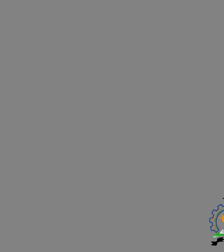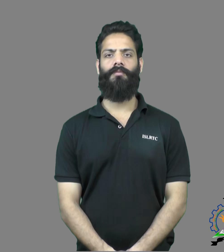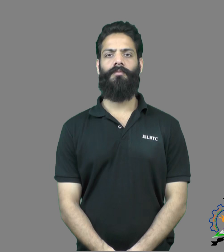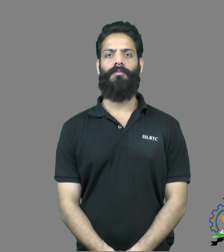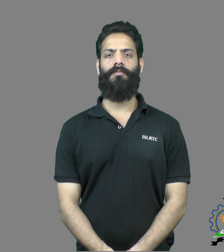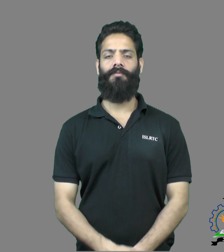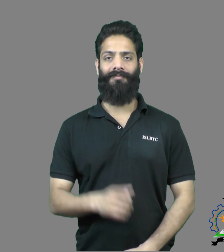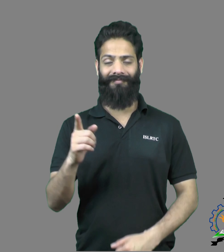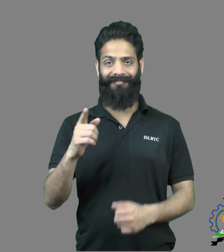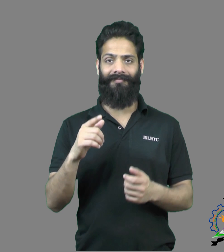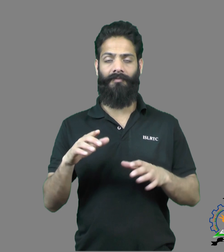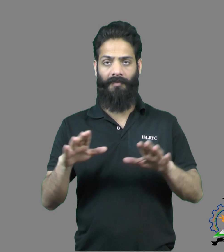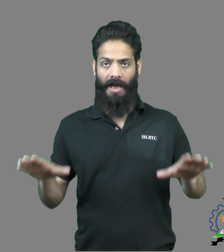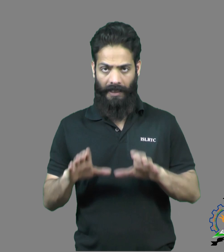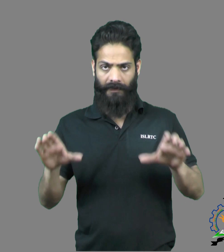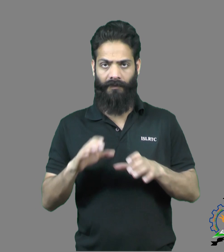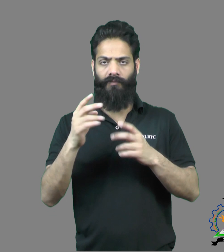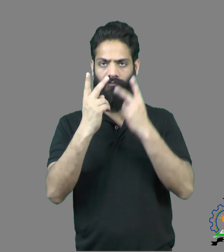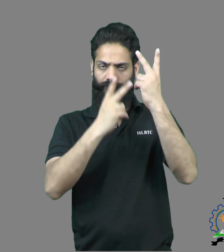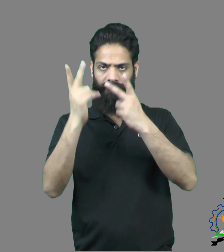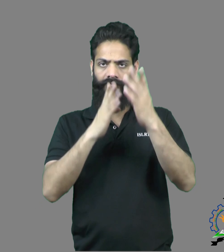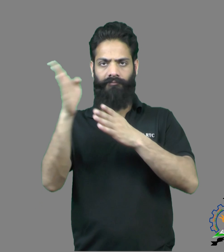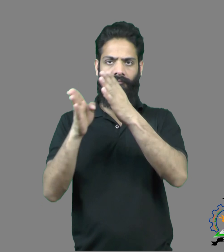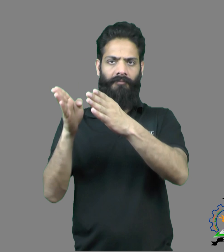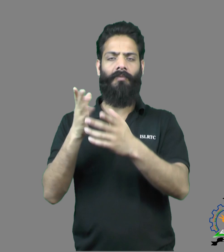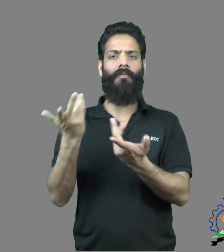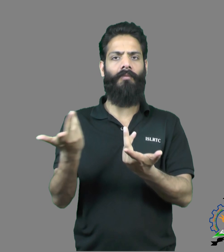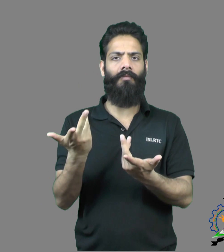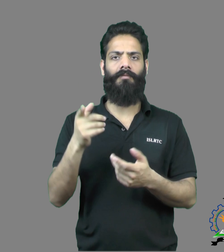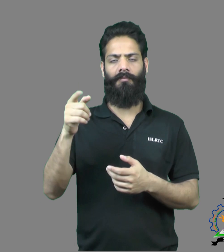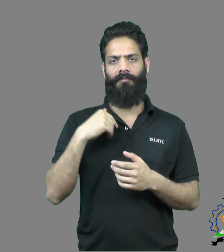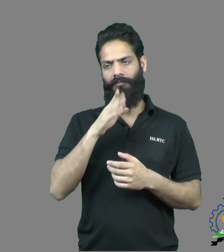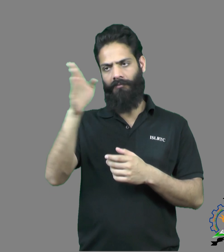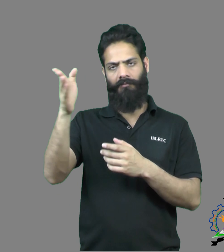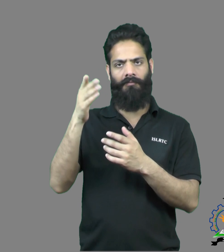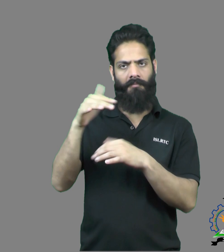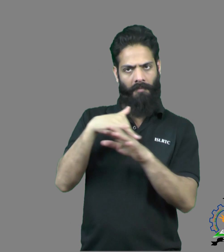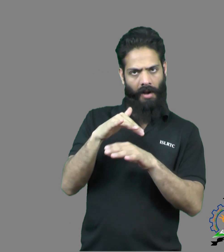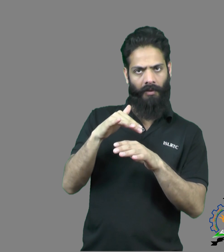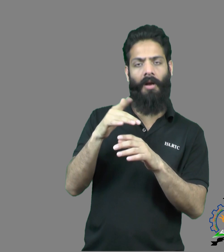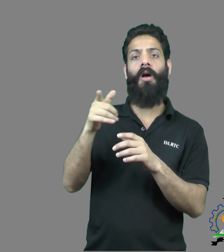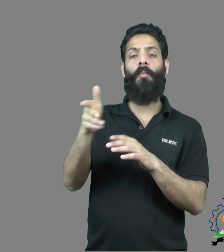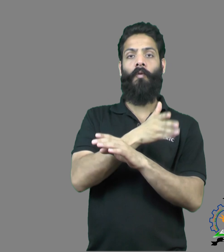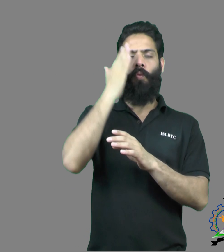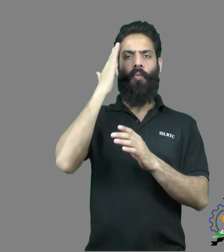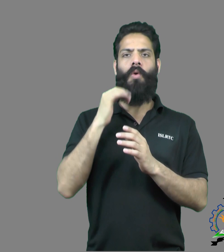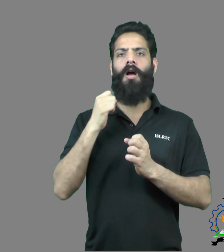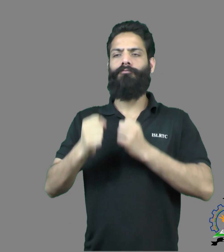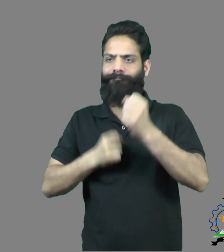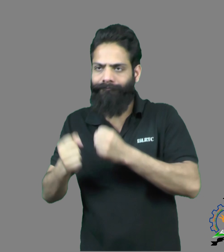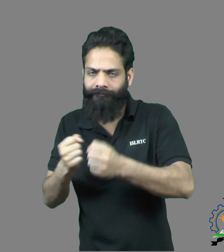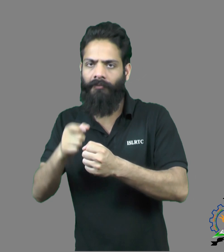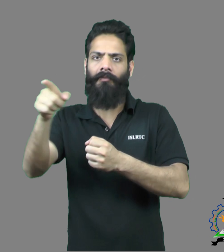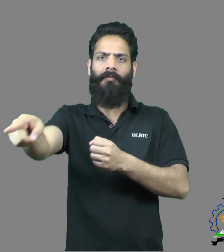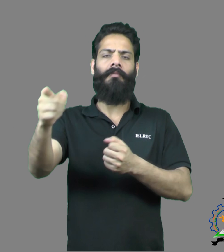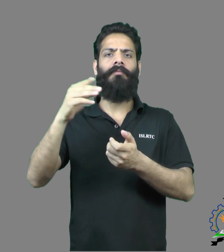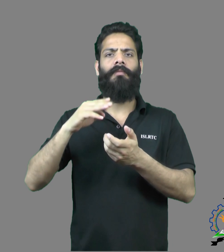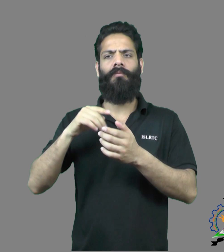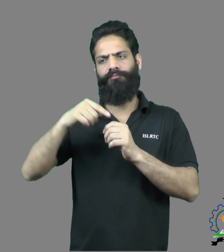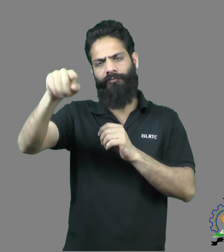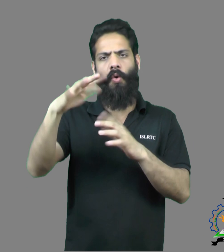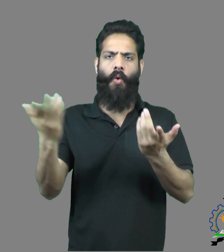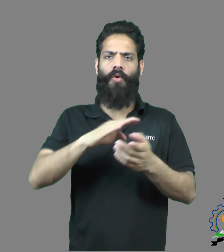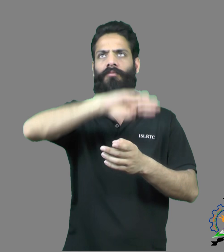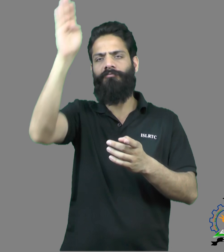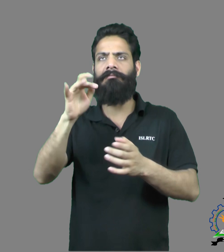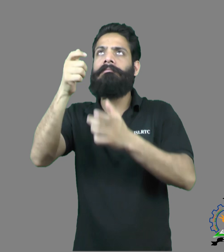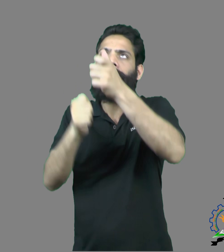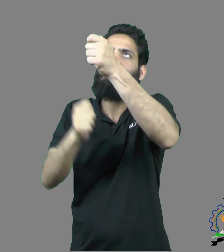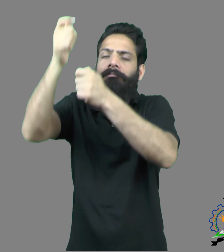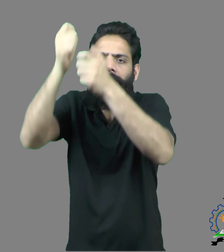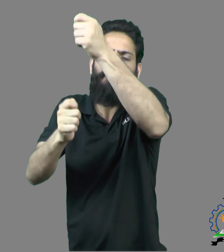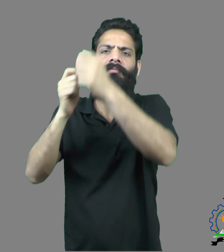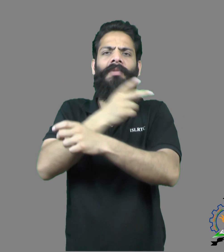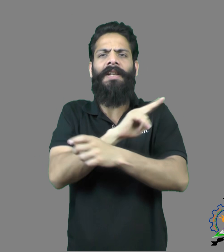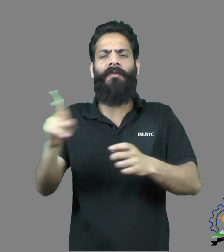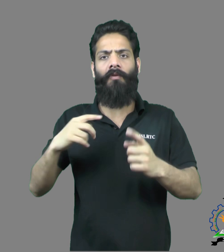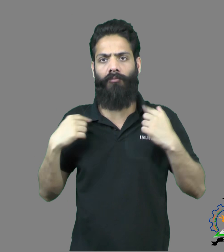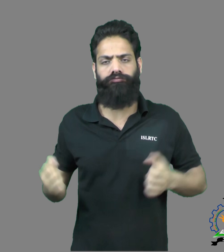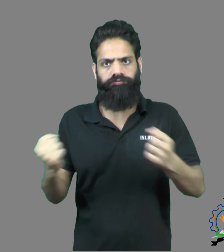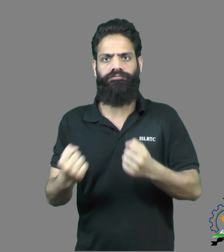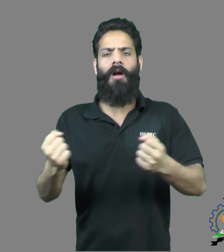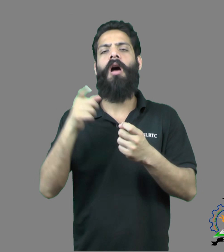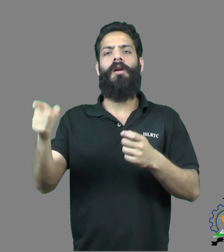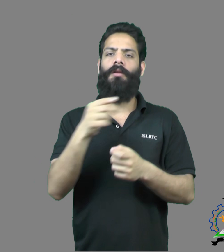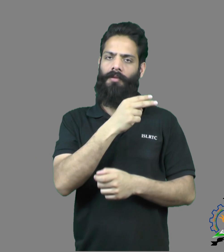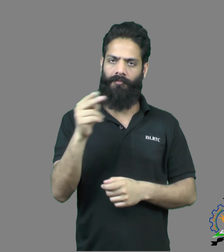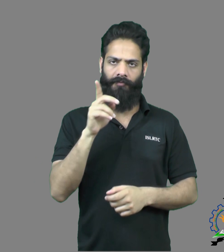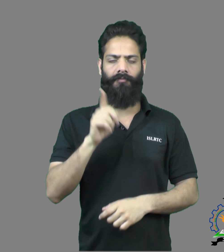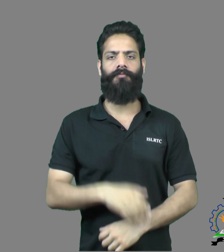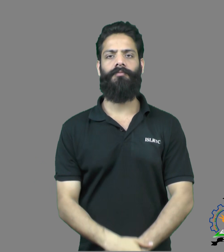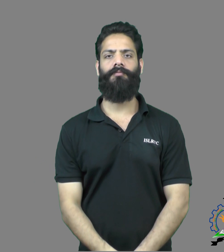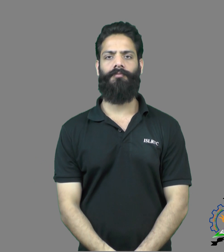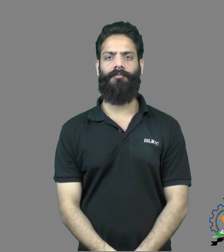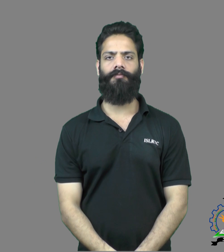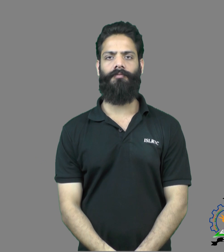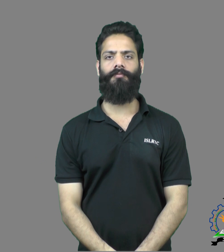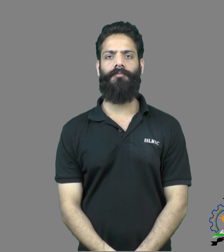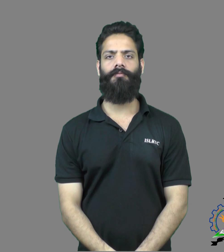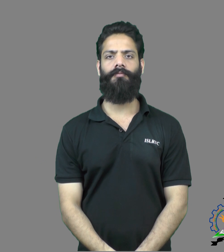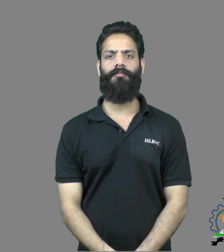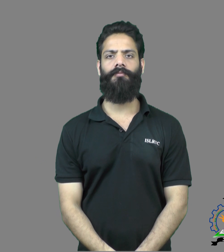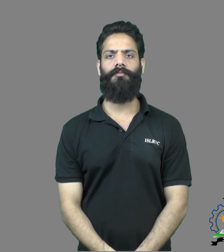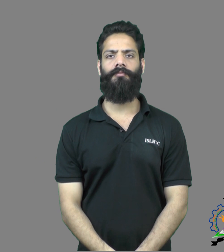Active Tourism